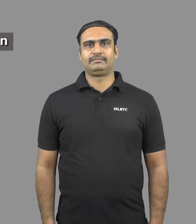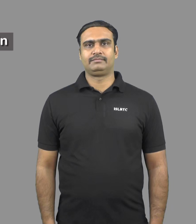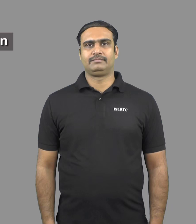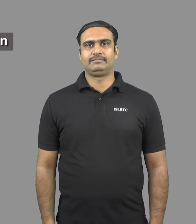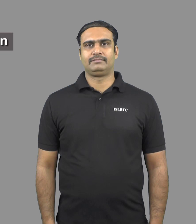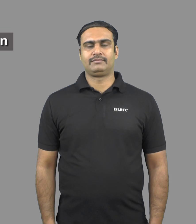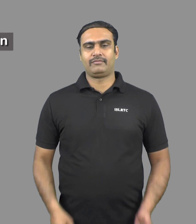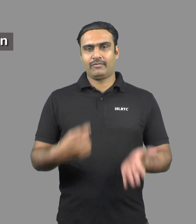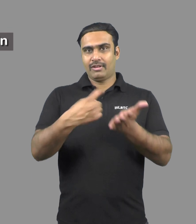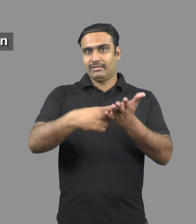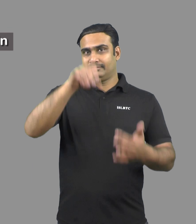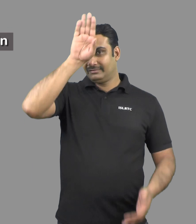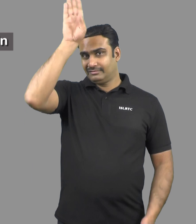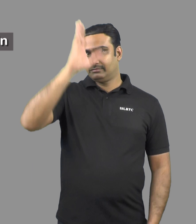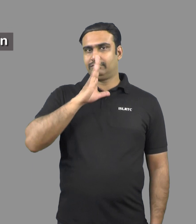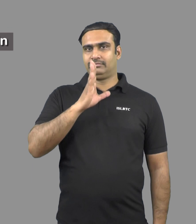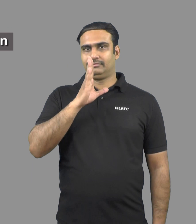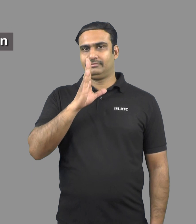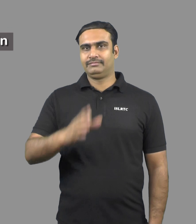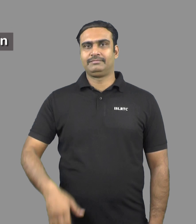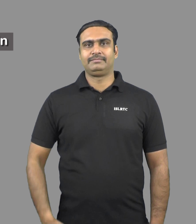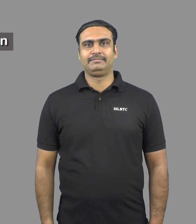Rajdhani Train